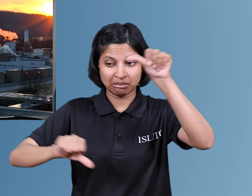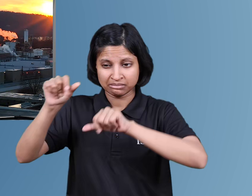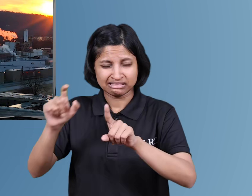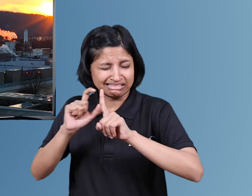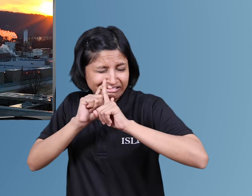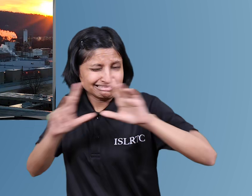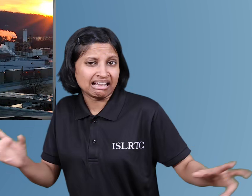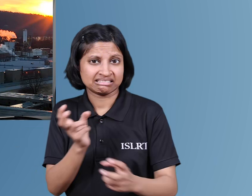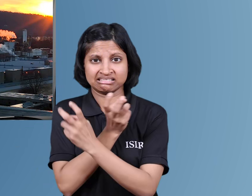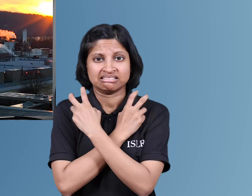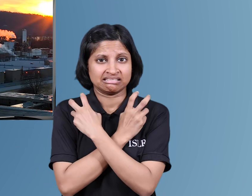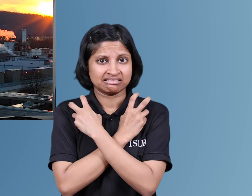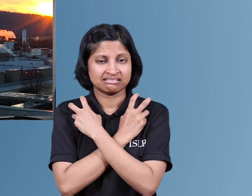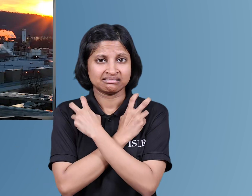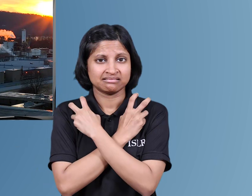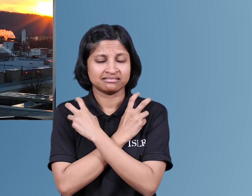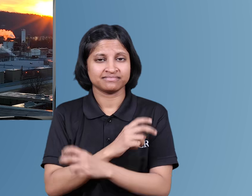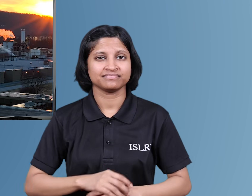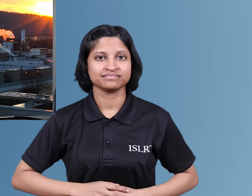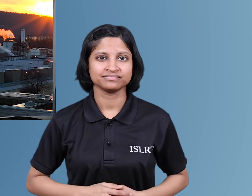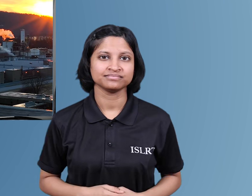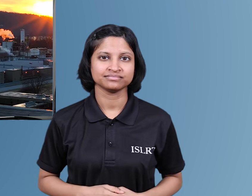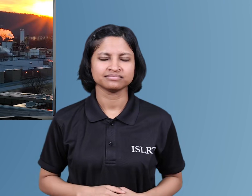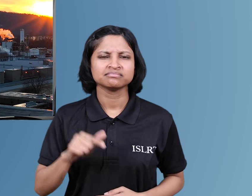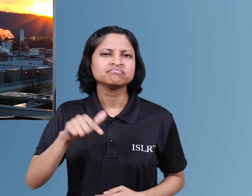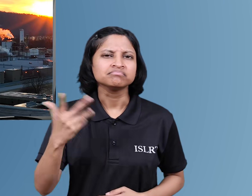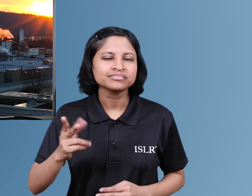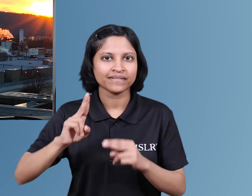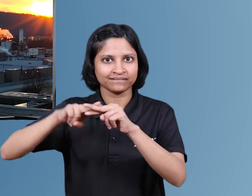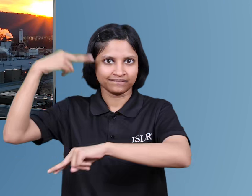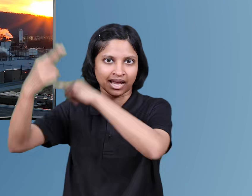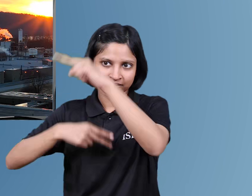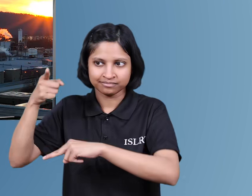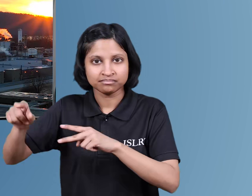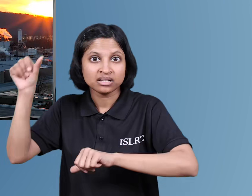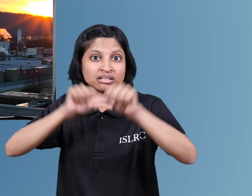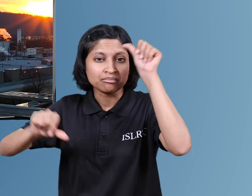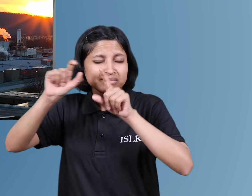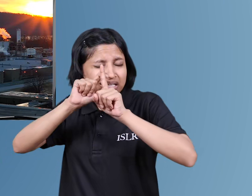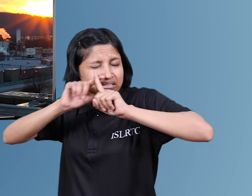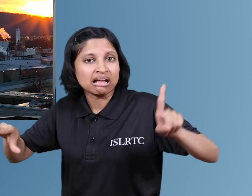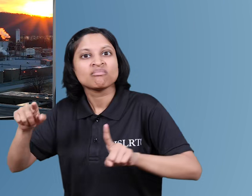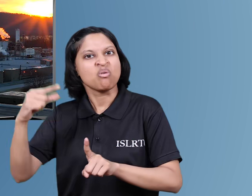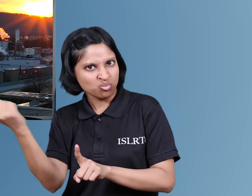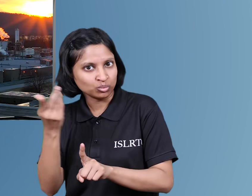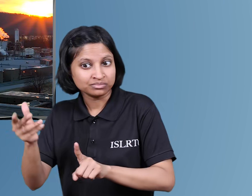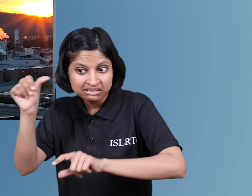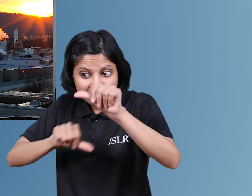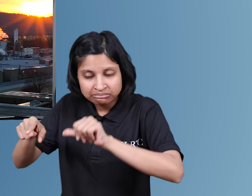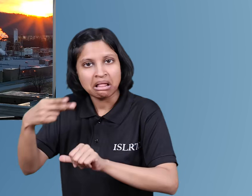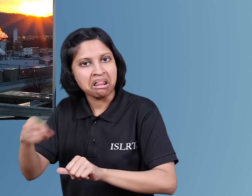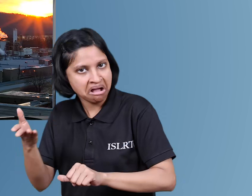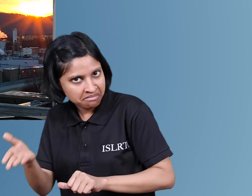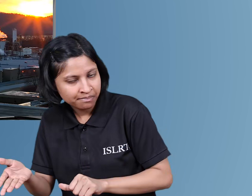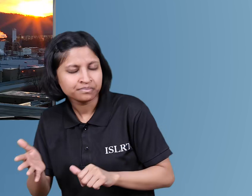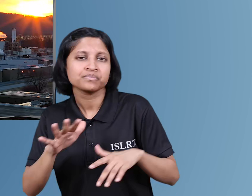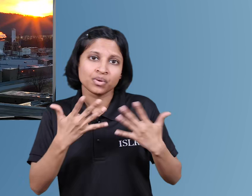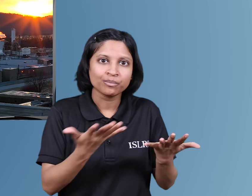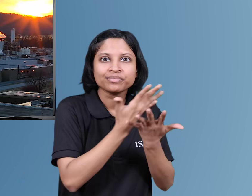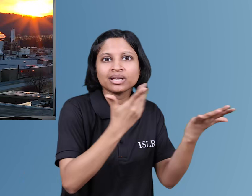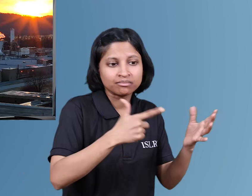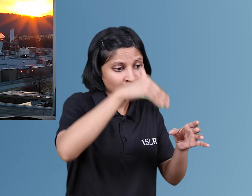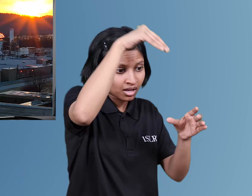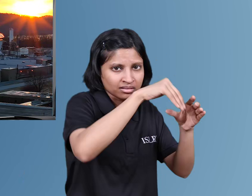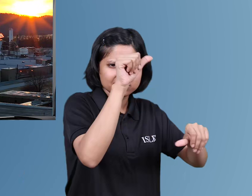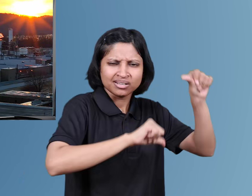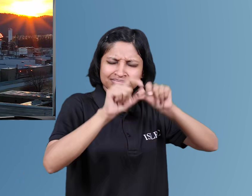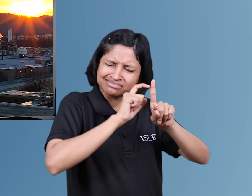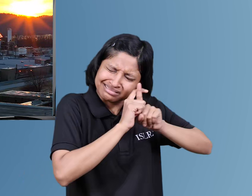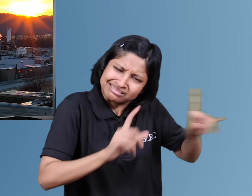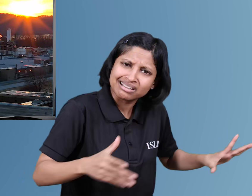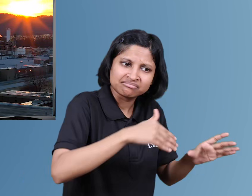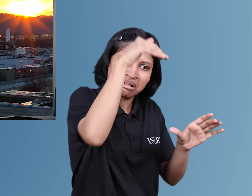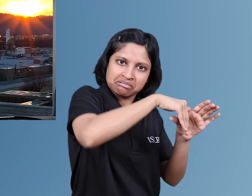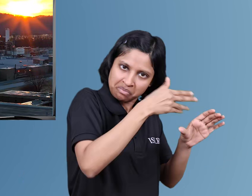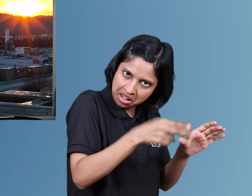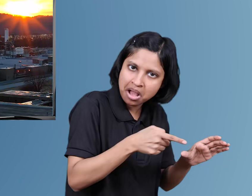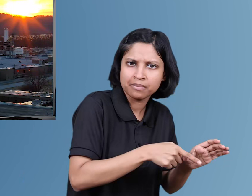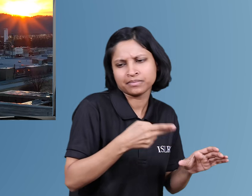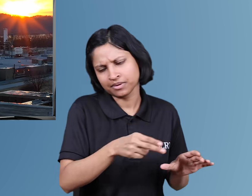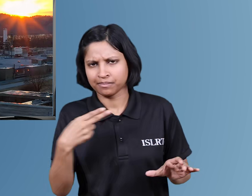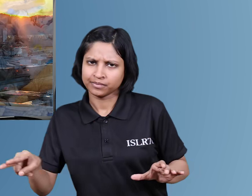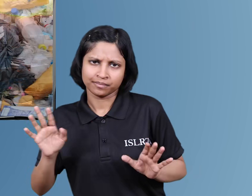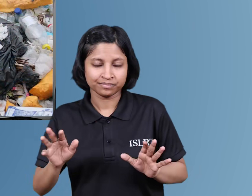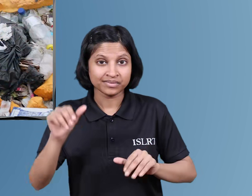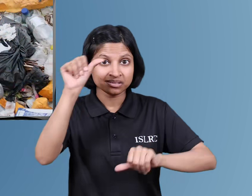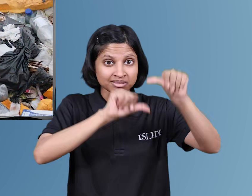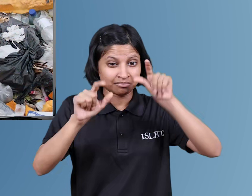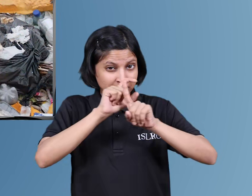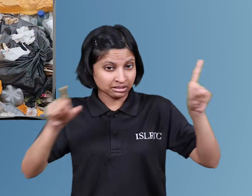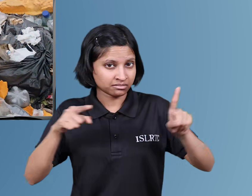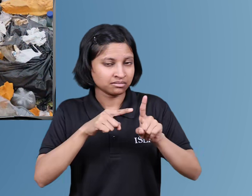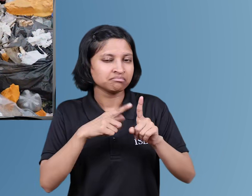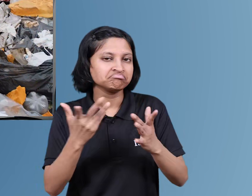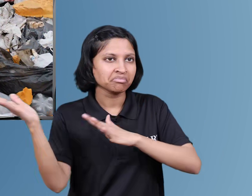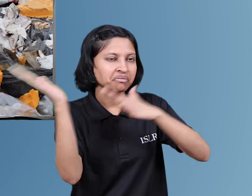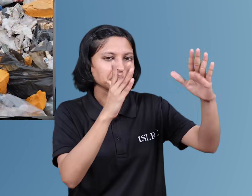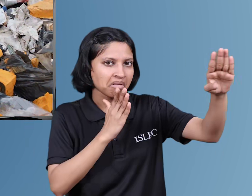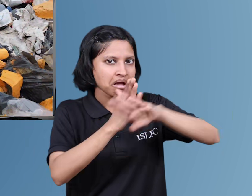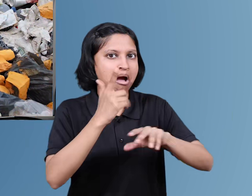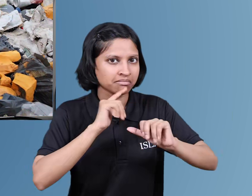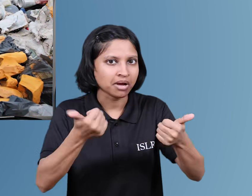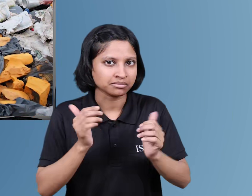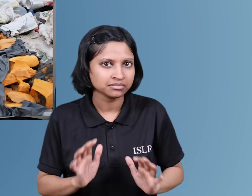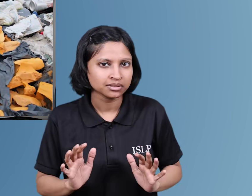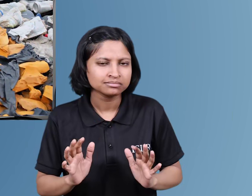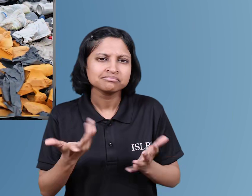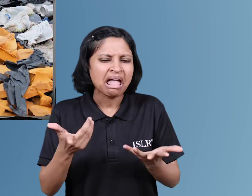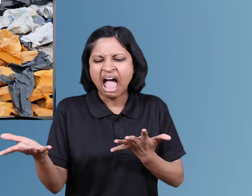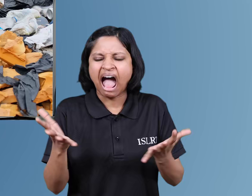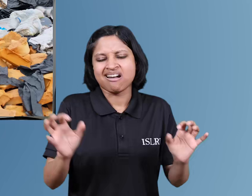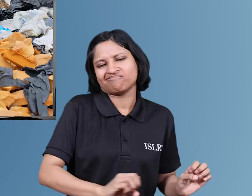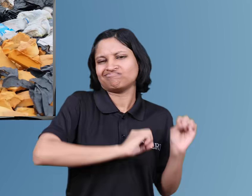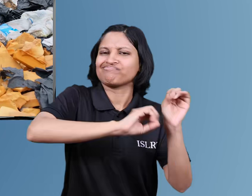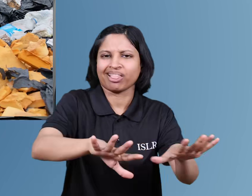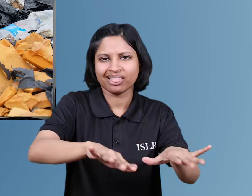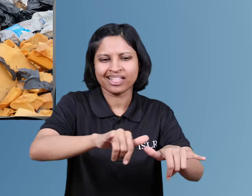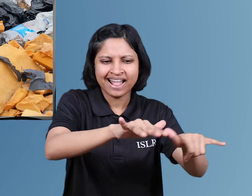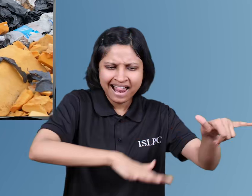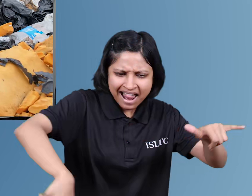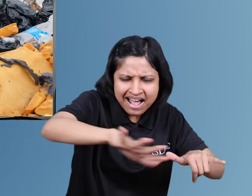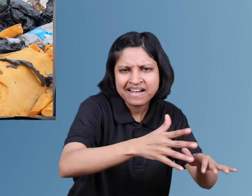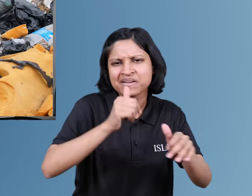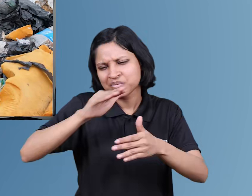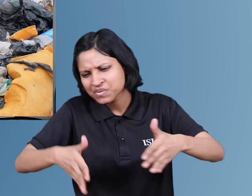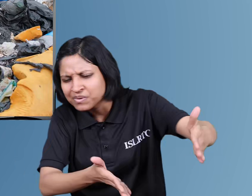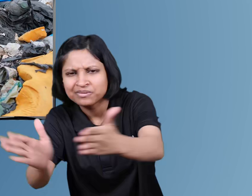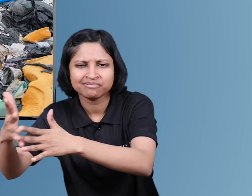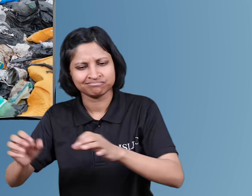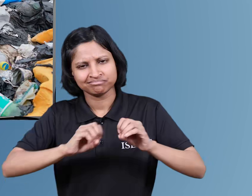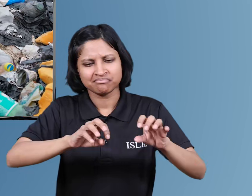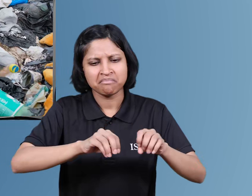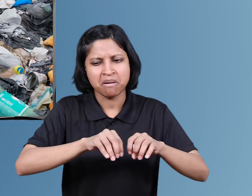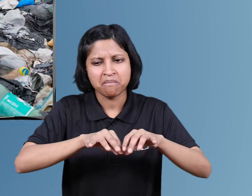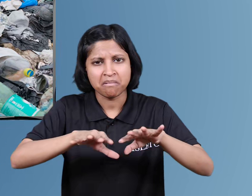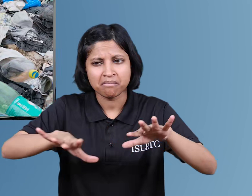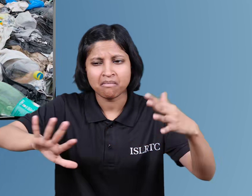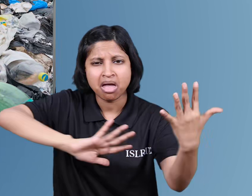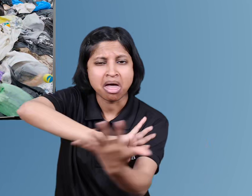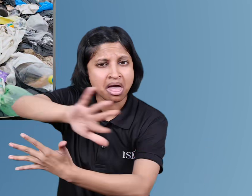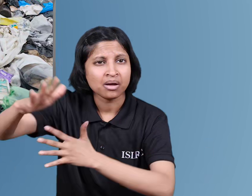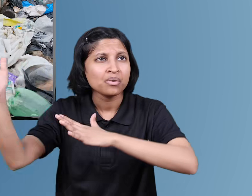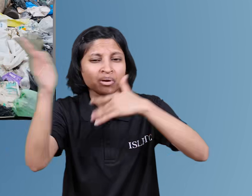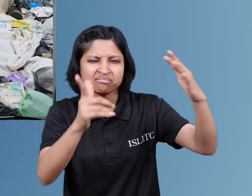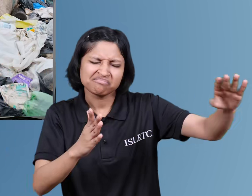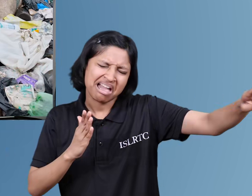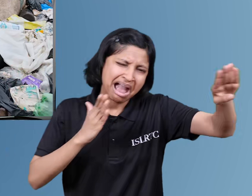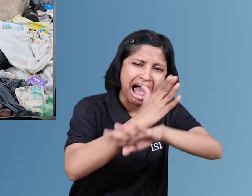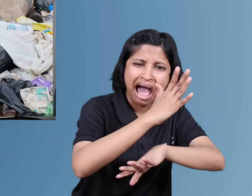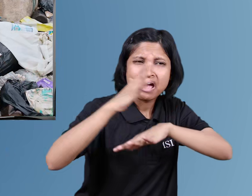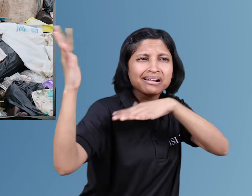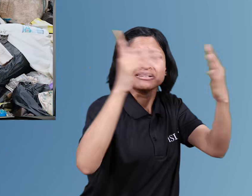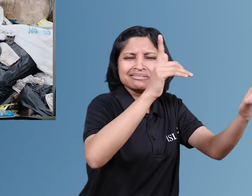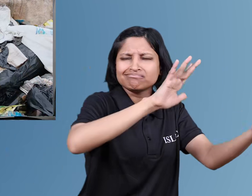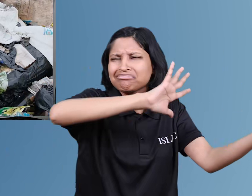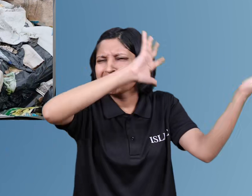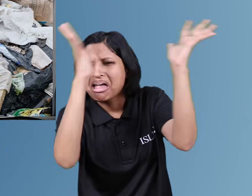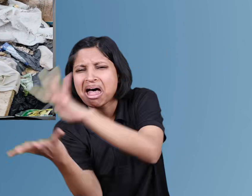Toxic waste Hazardous substances used by industries and found in many products which can be dangerous as they may harm human health or the environment. Improper disposal of these substances